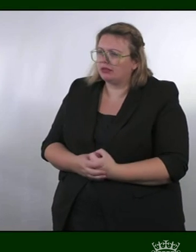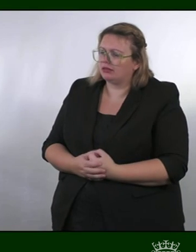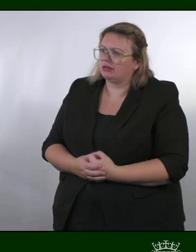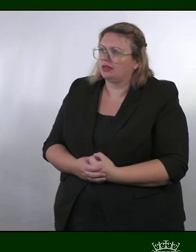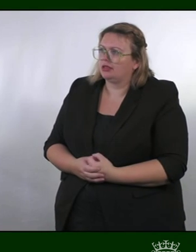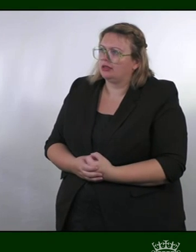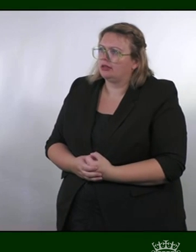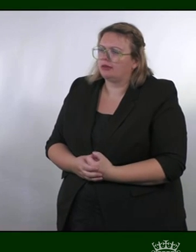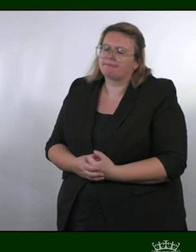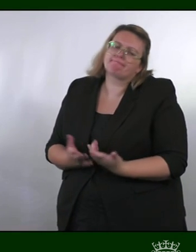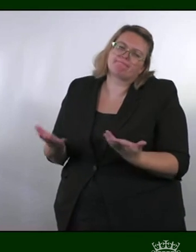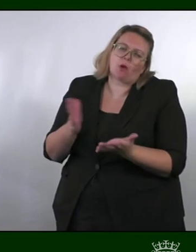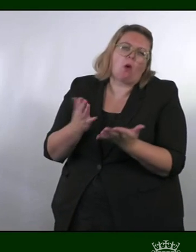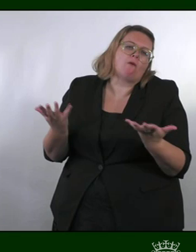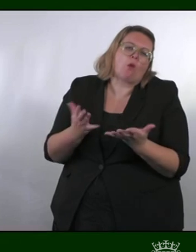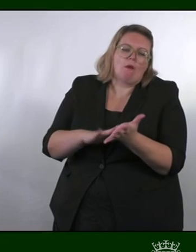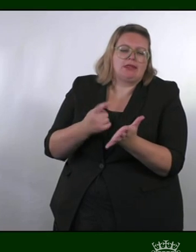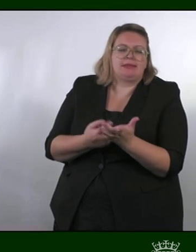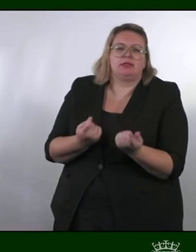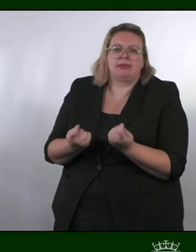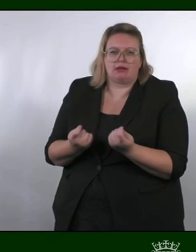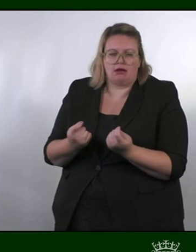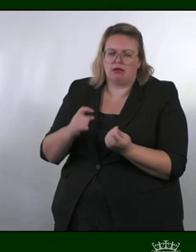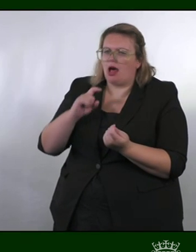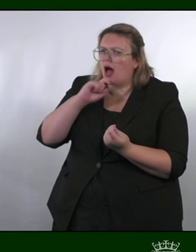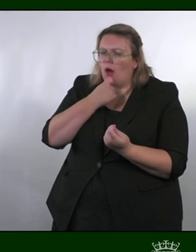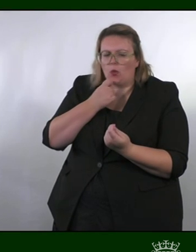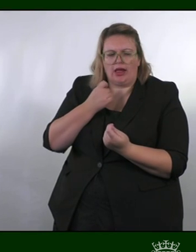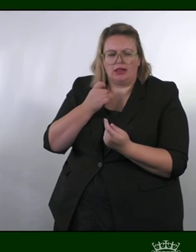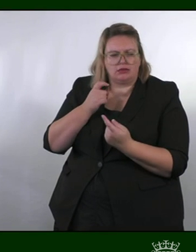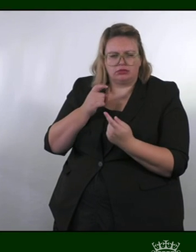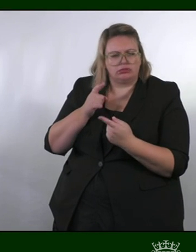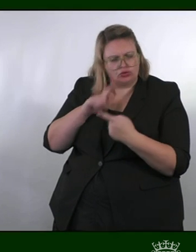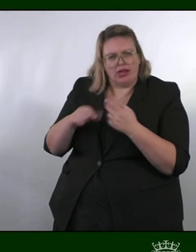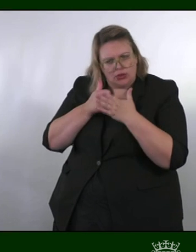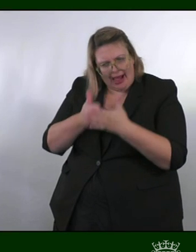Of course I will do whatever I can to help in the particular case that the right hon.